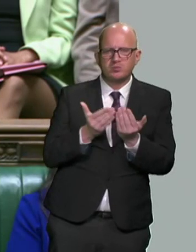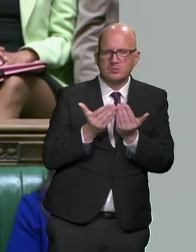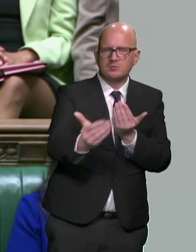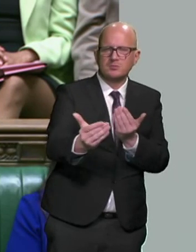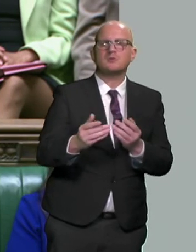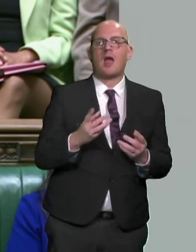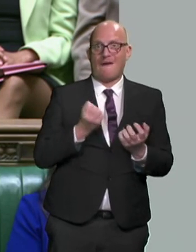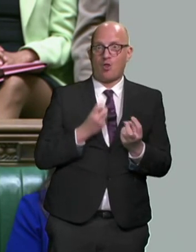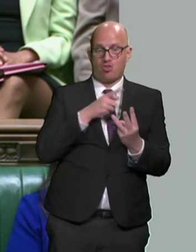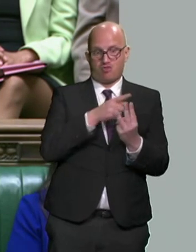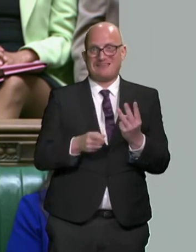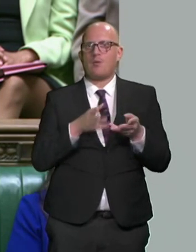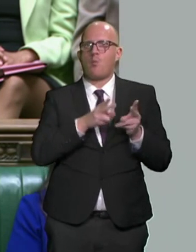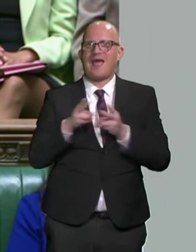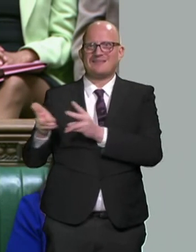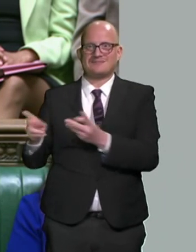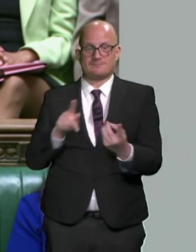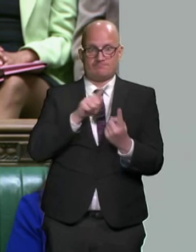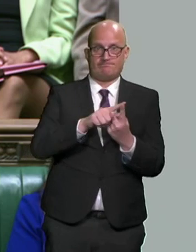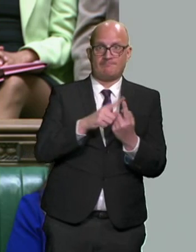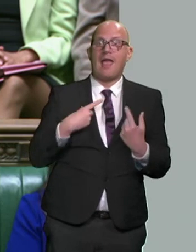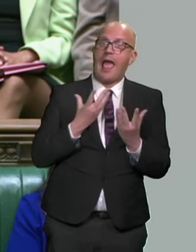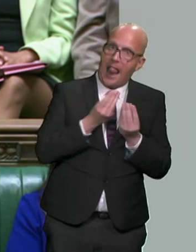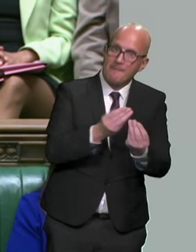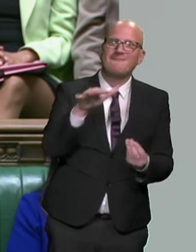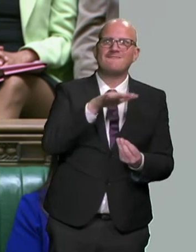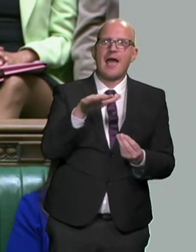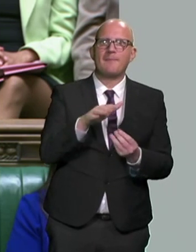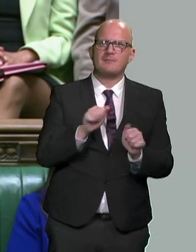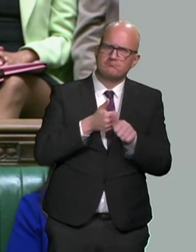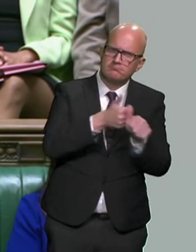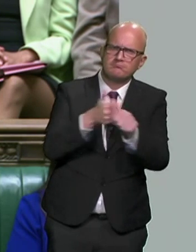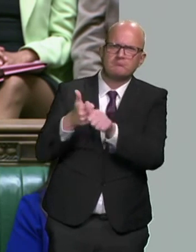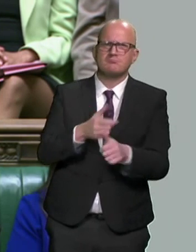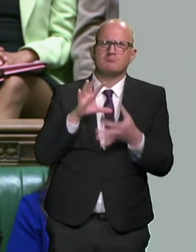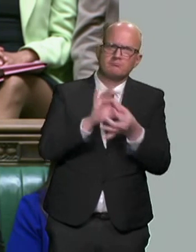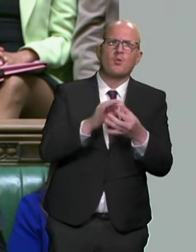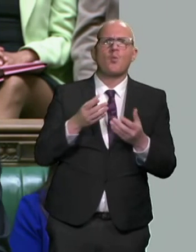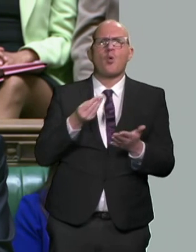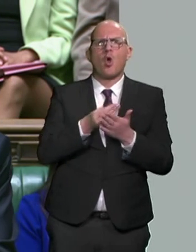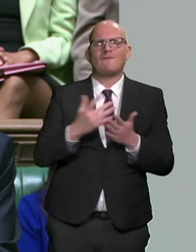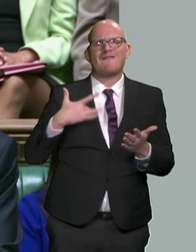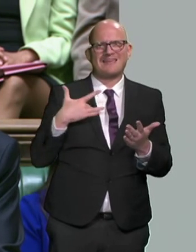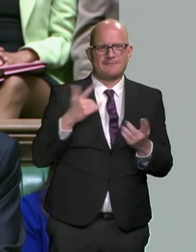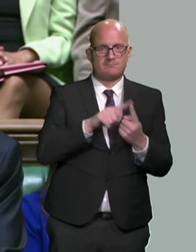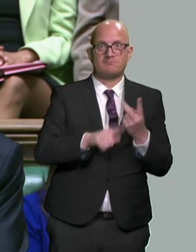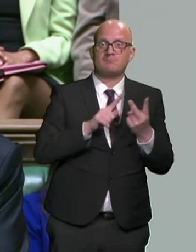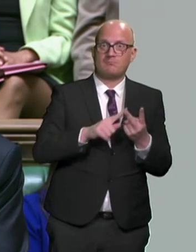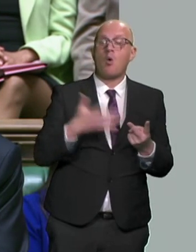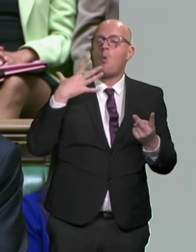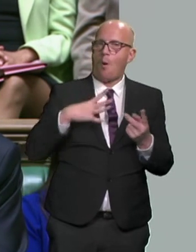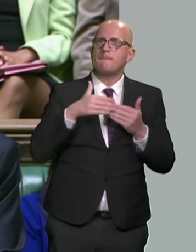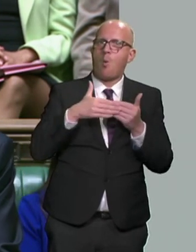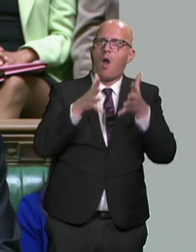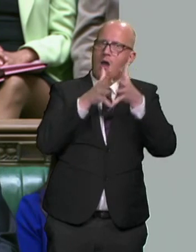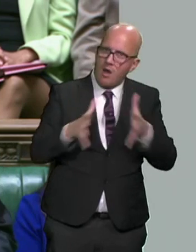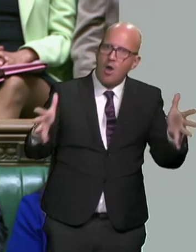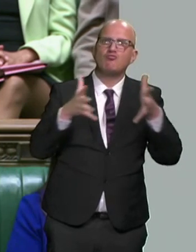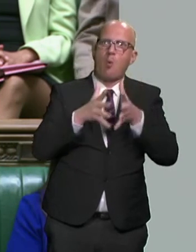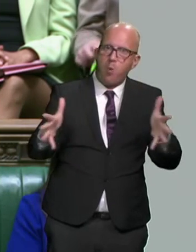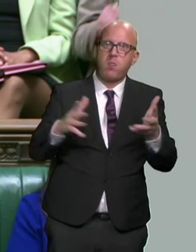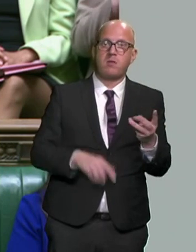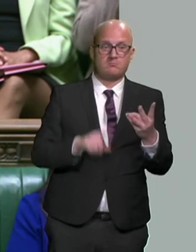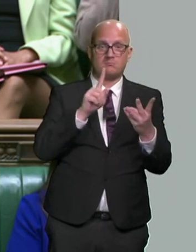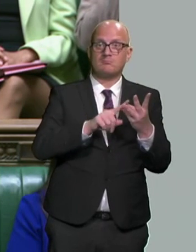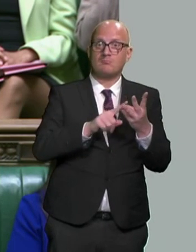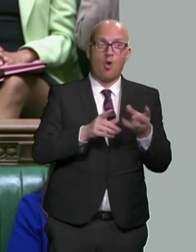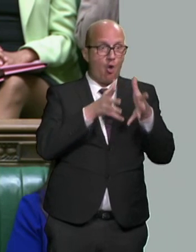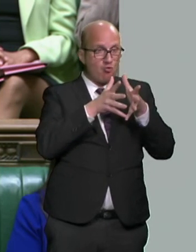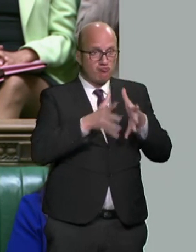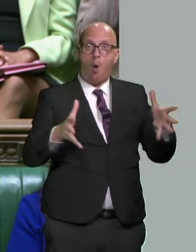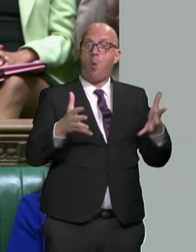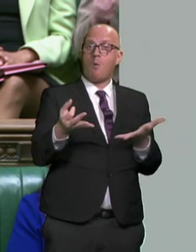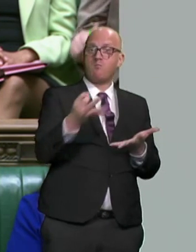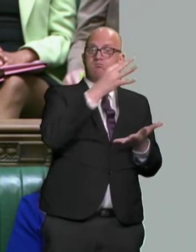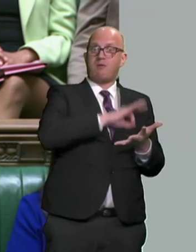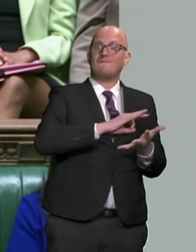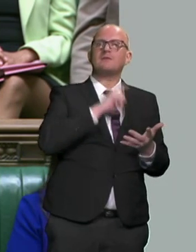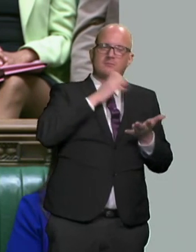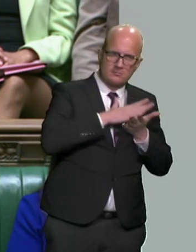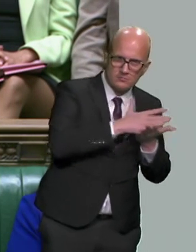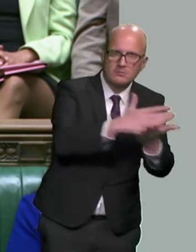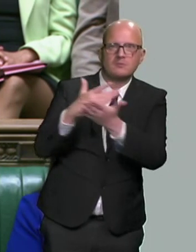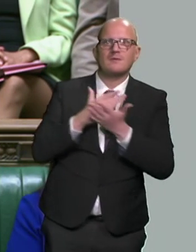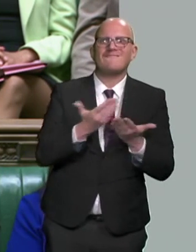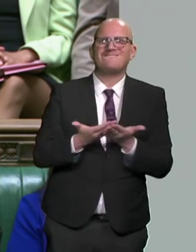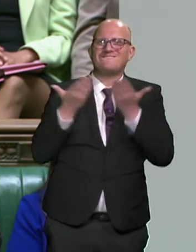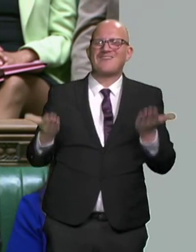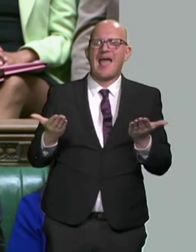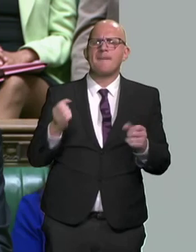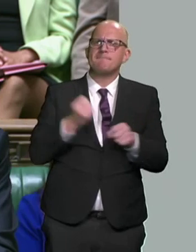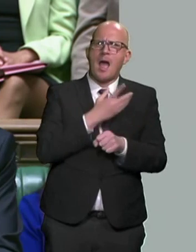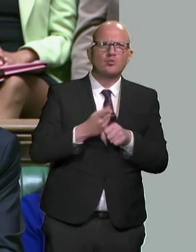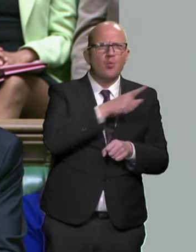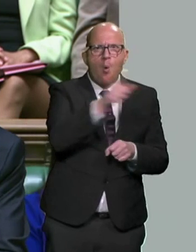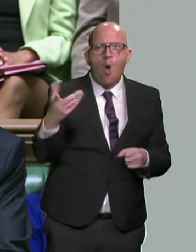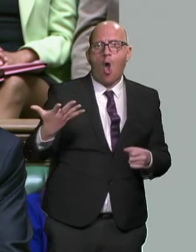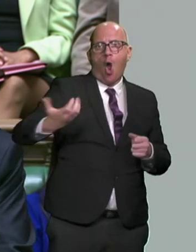First, we will help families with the cost of living; secondly, we will create the conditions for higher growth; and thirdly, we will share the proceeds of growth fairly, ensuring people are left with more of their own money.